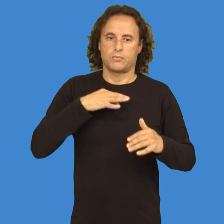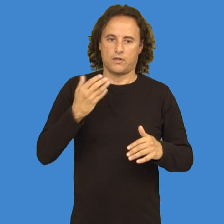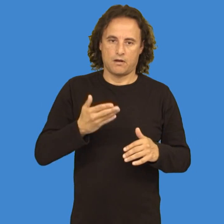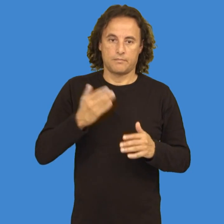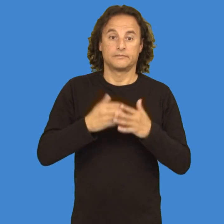importar